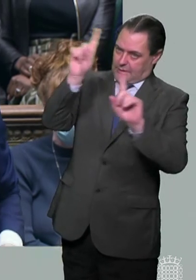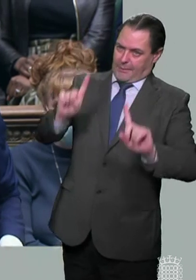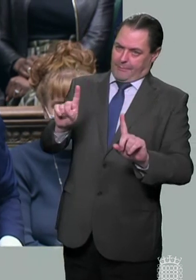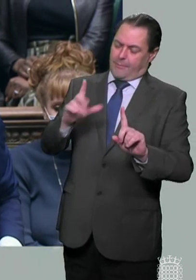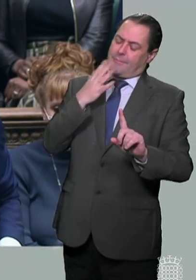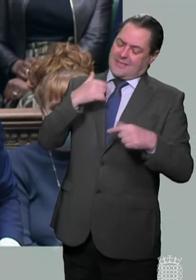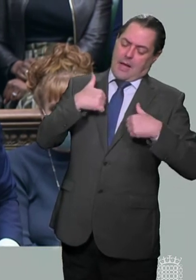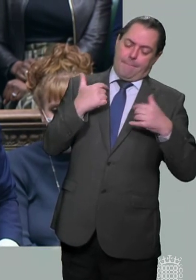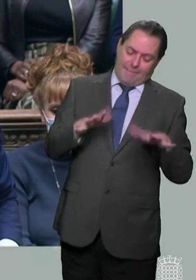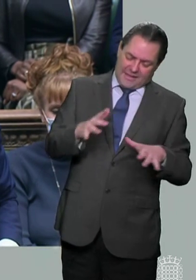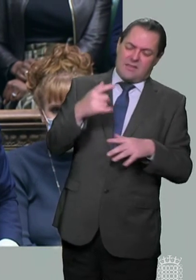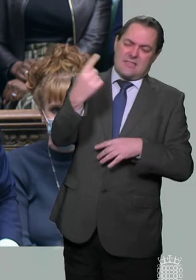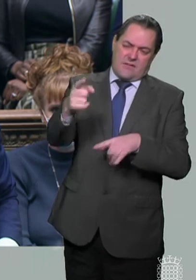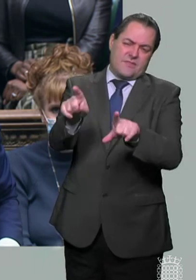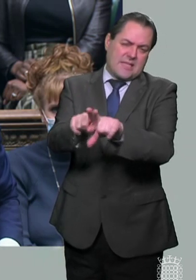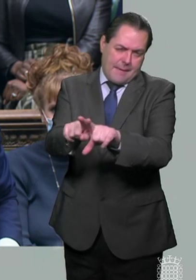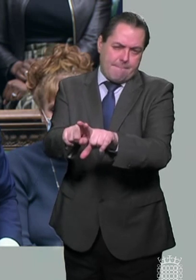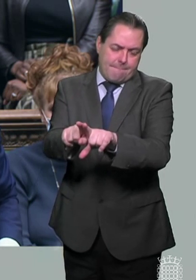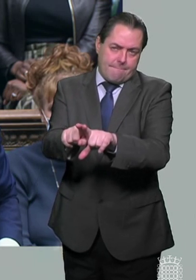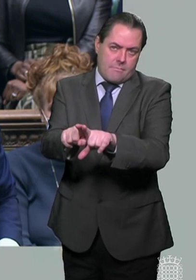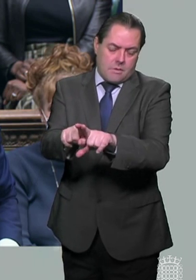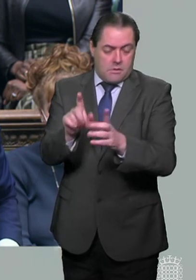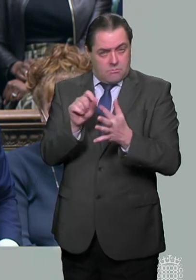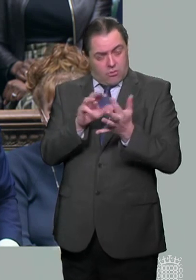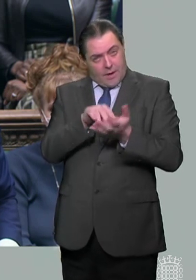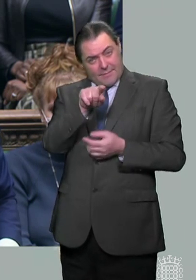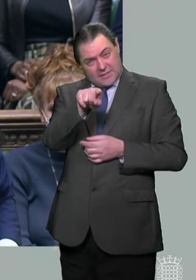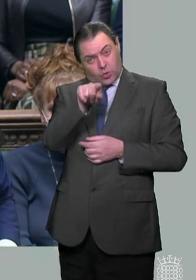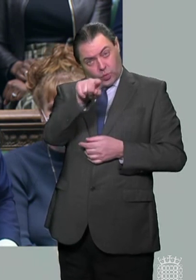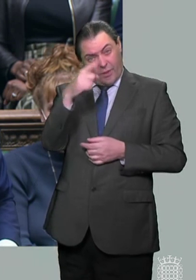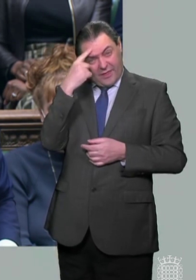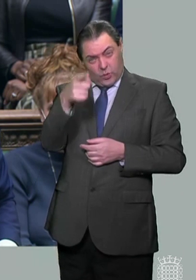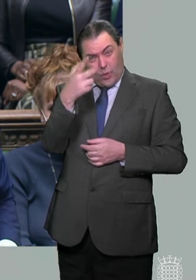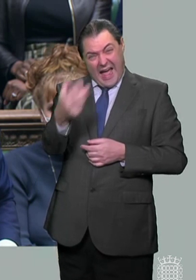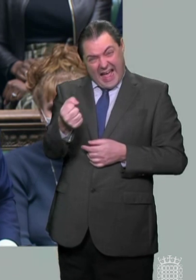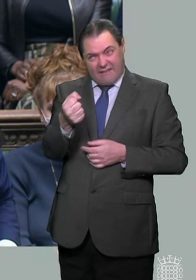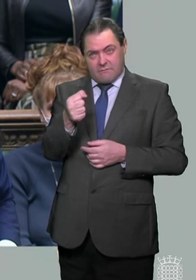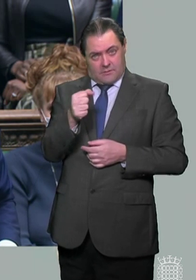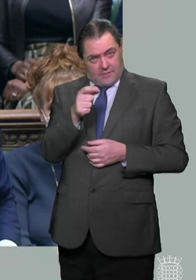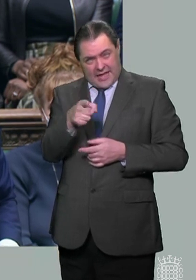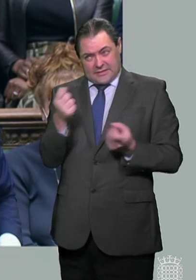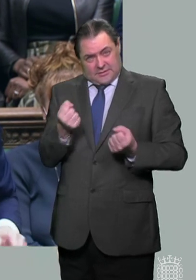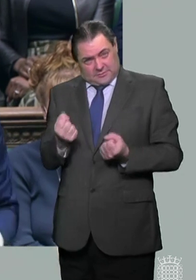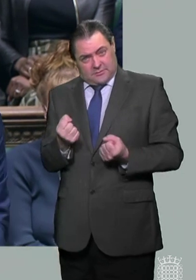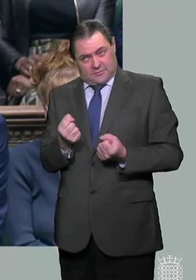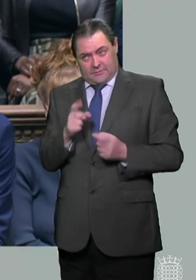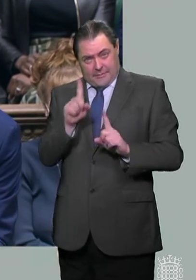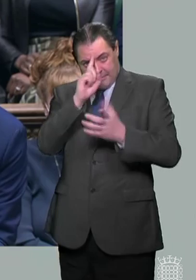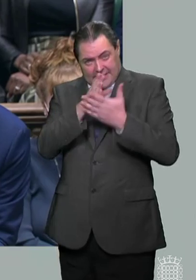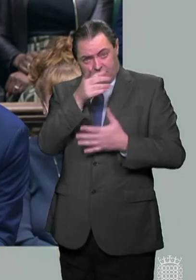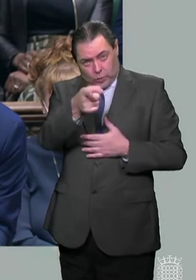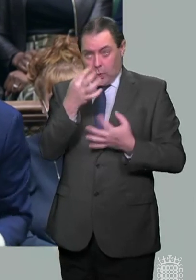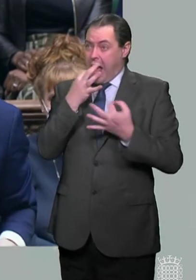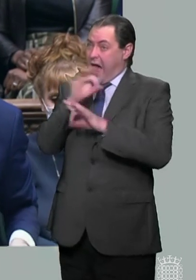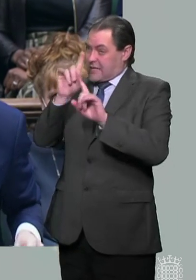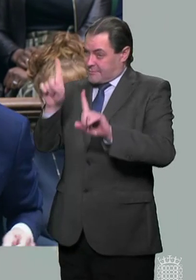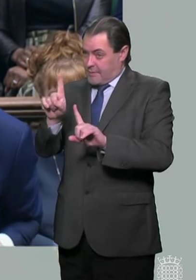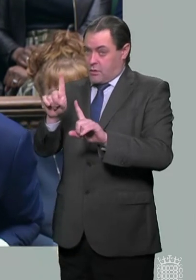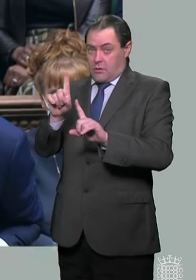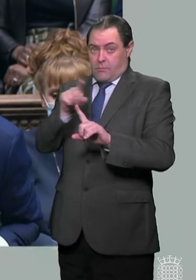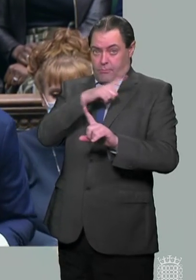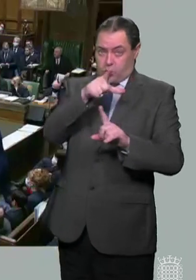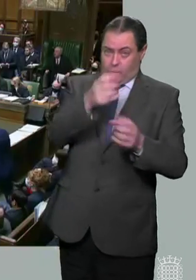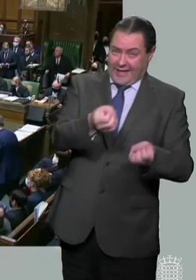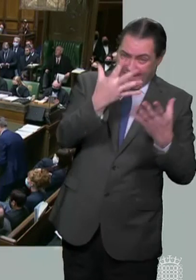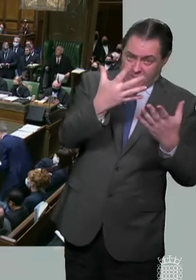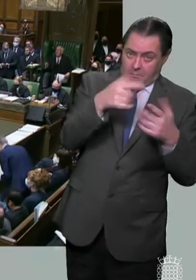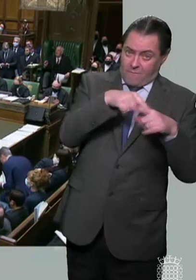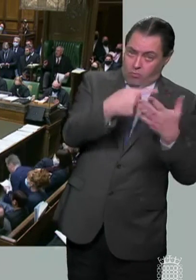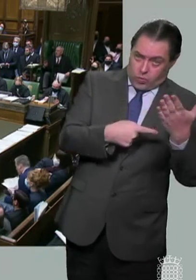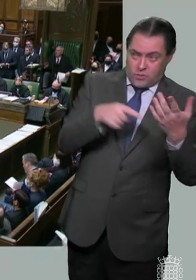Does the Prime Minister think that he has the moral authority to lead and to ask the British people to stick to the rules?